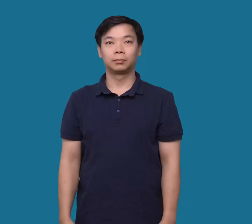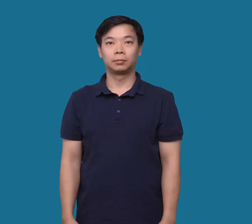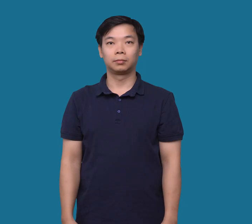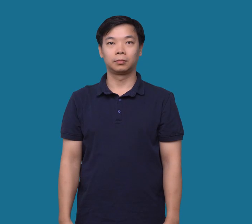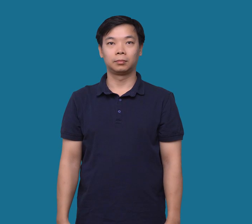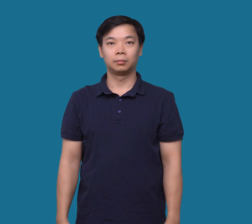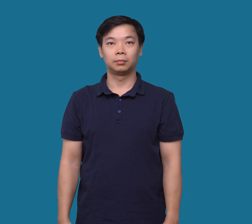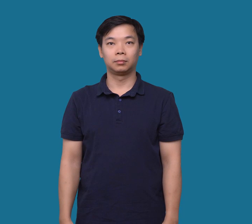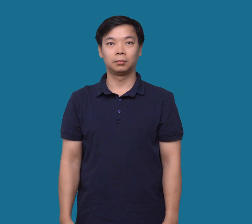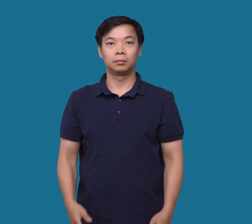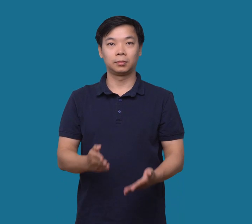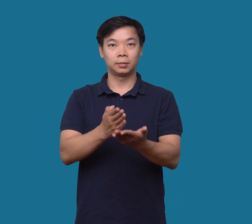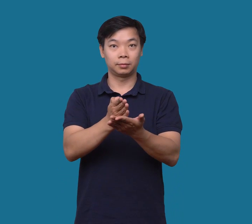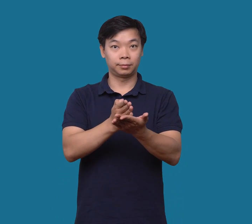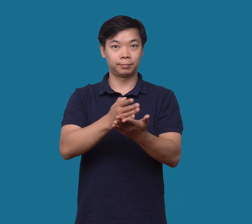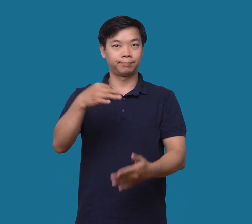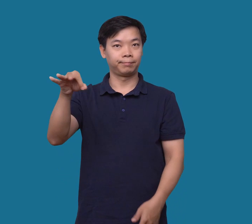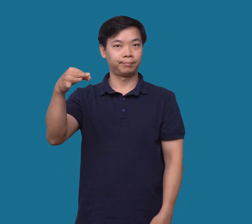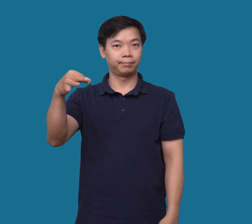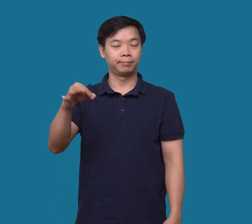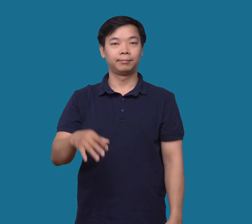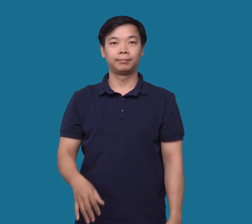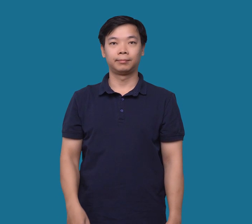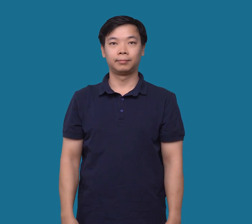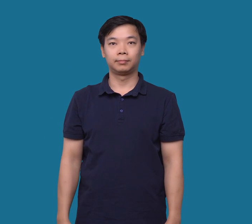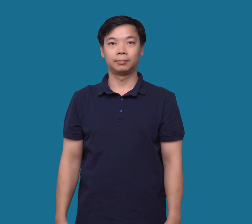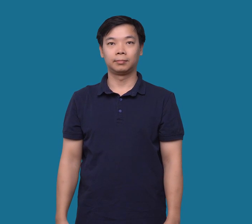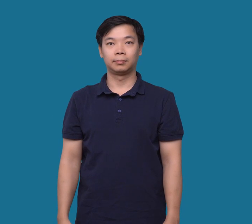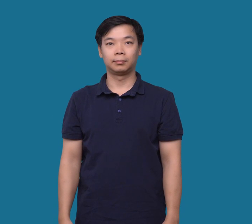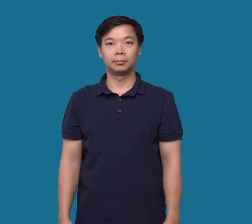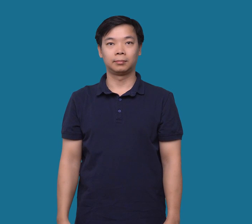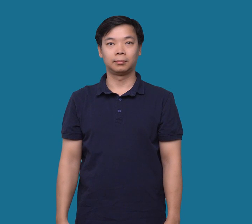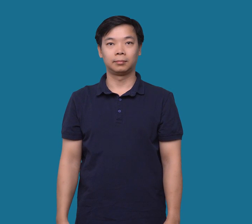tờ giấy